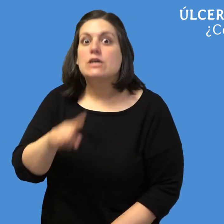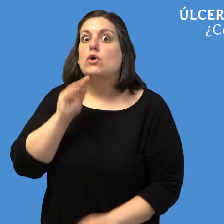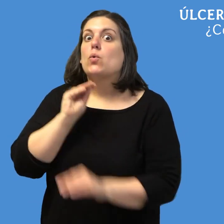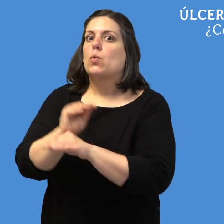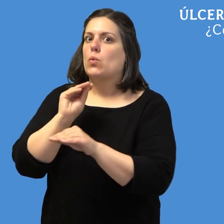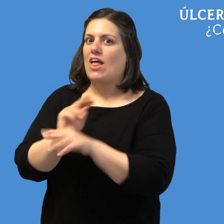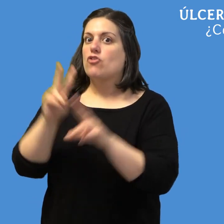cuidar